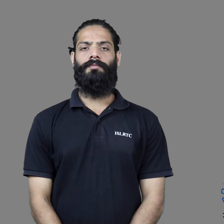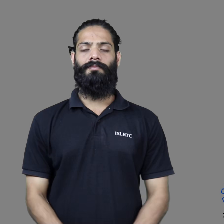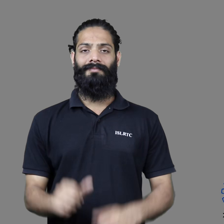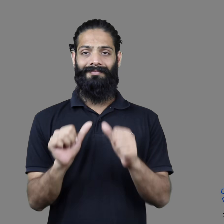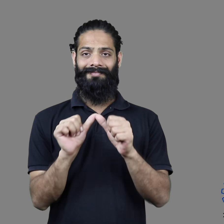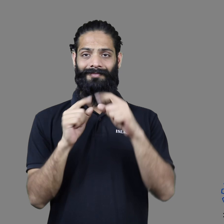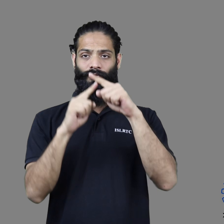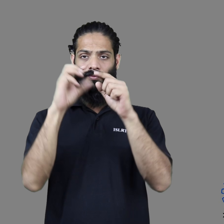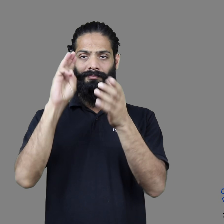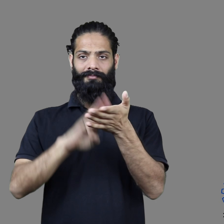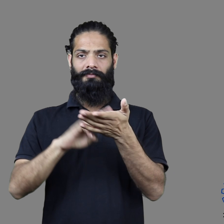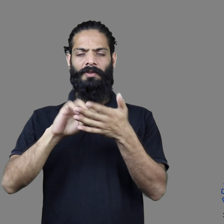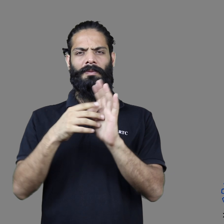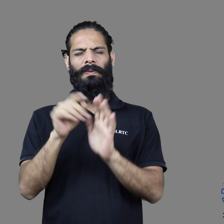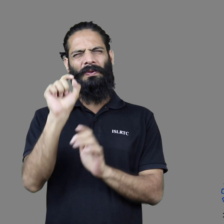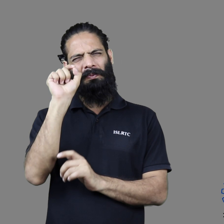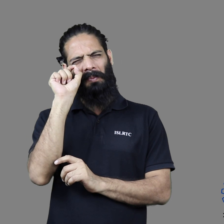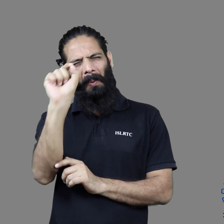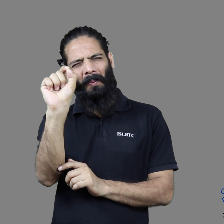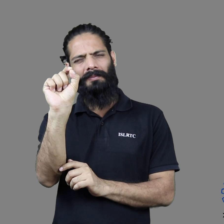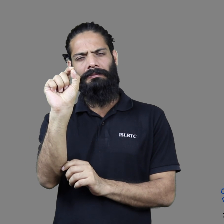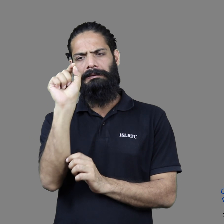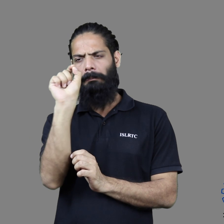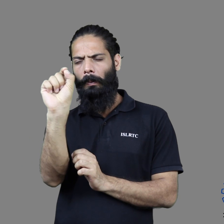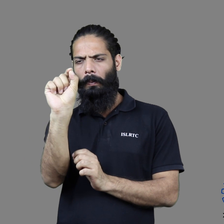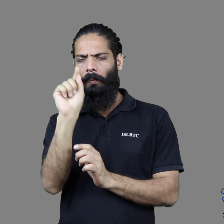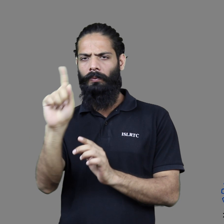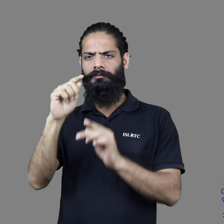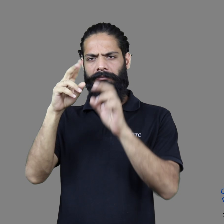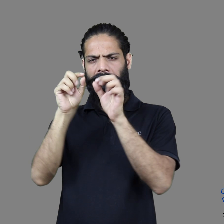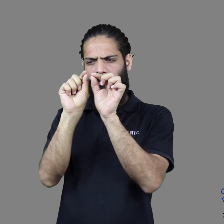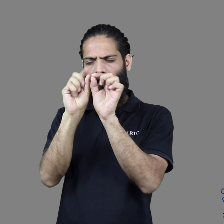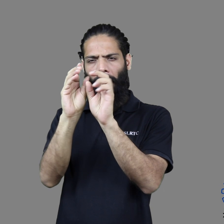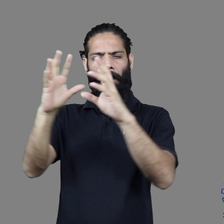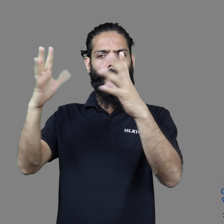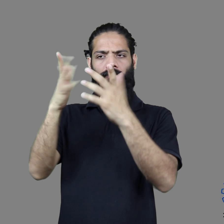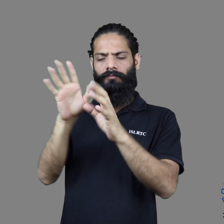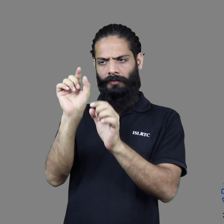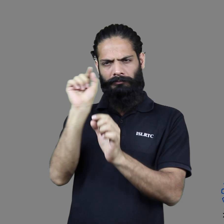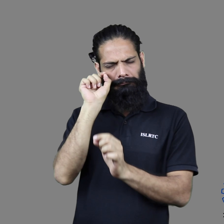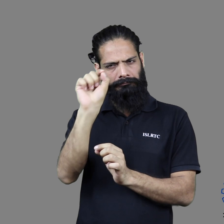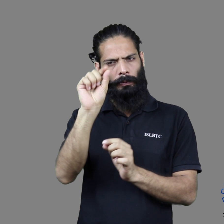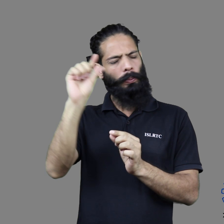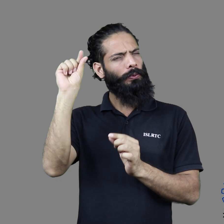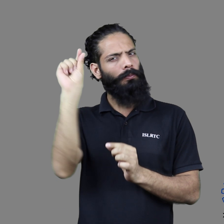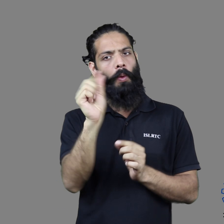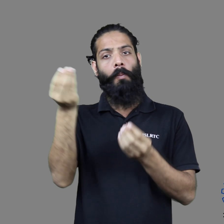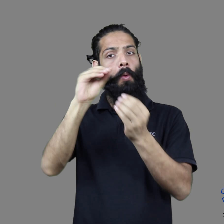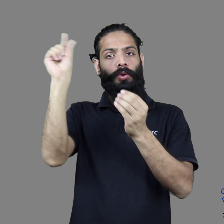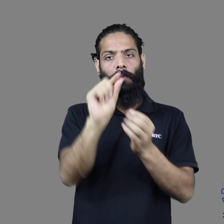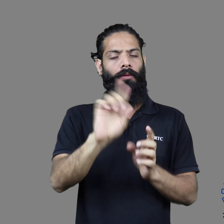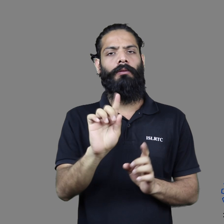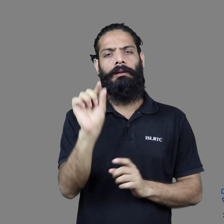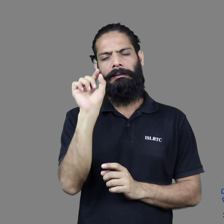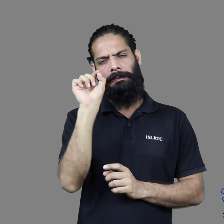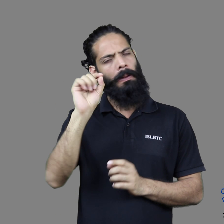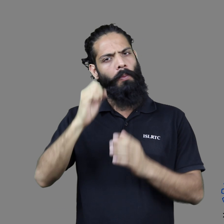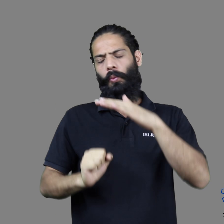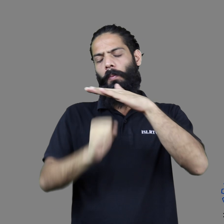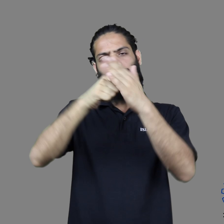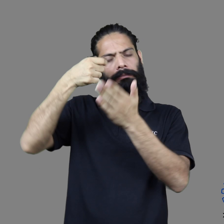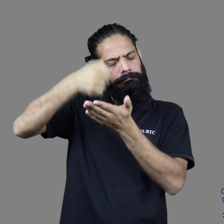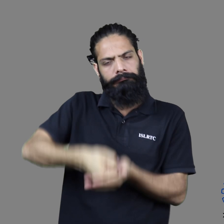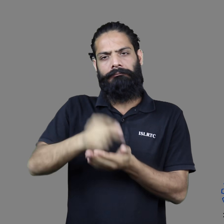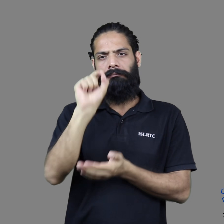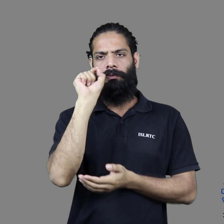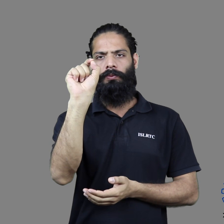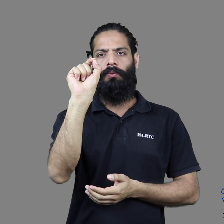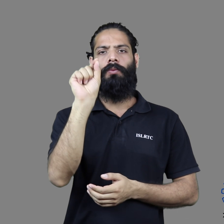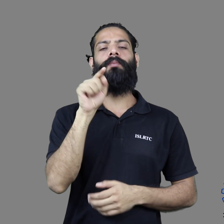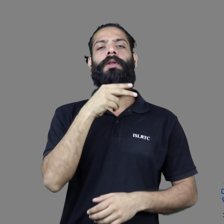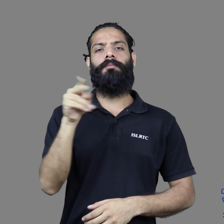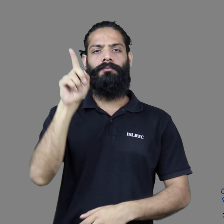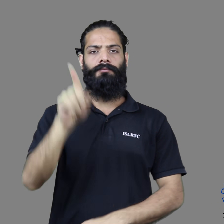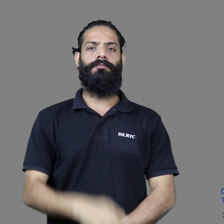Atoms